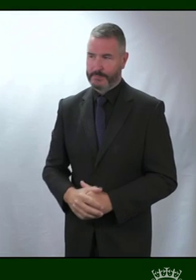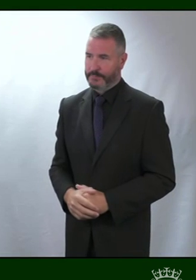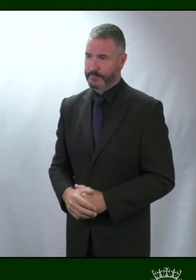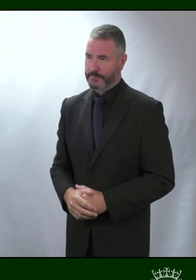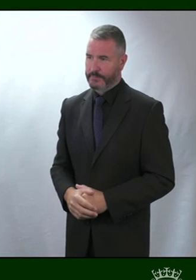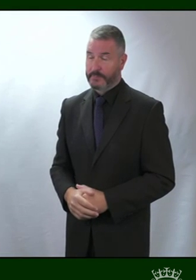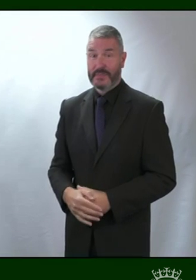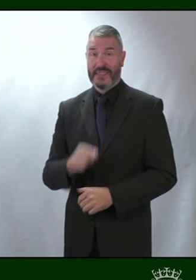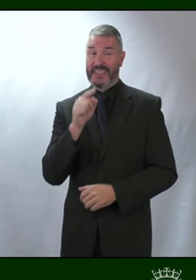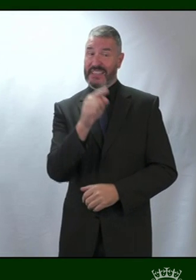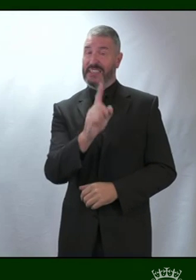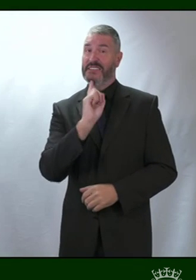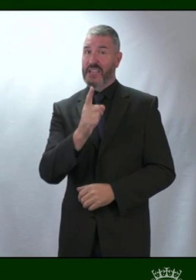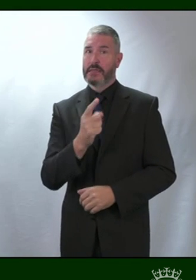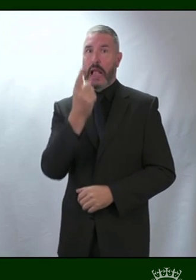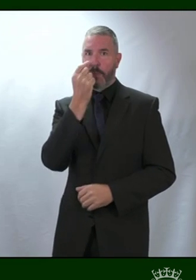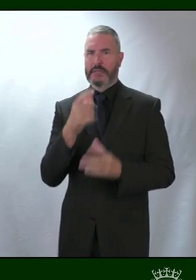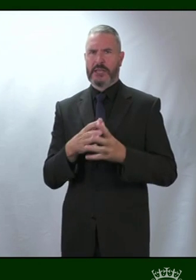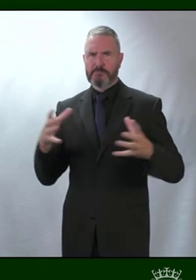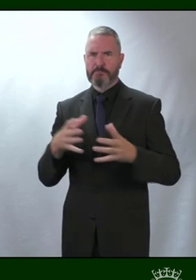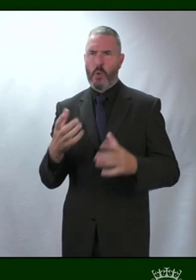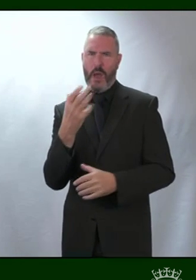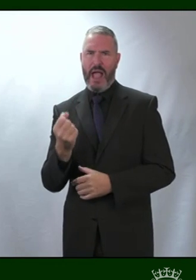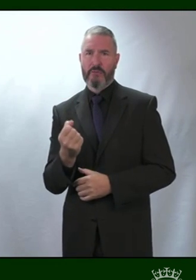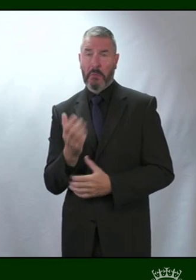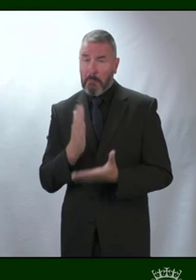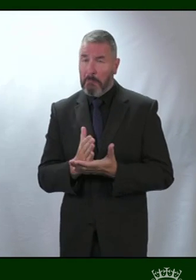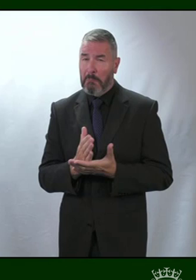The Prime Minister says we have capacity—he goes on and on about capacity. Let us test that.